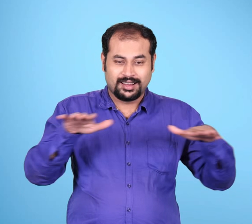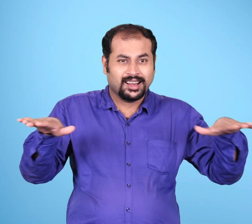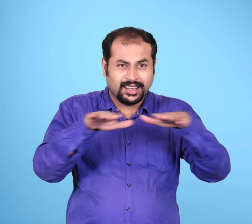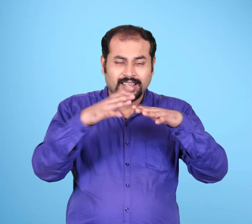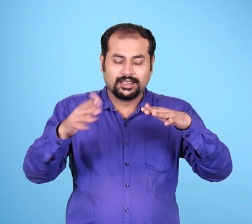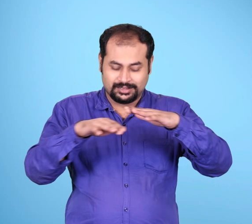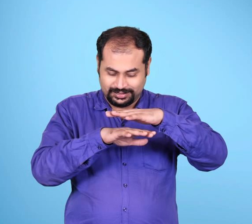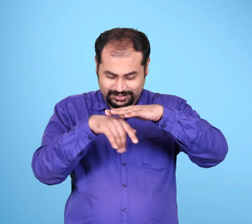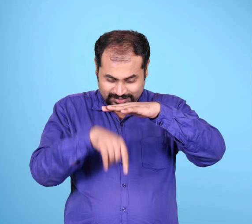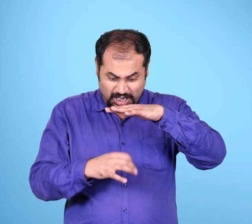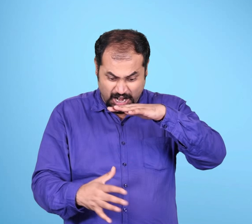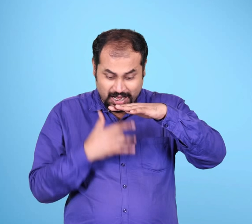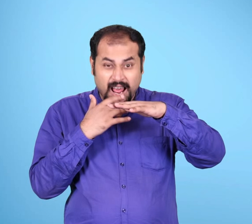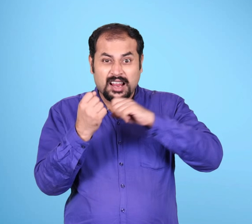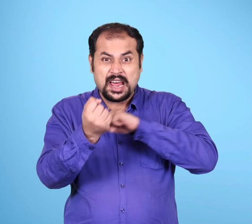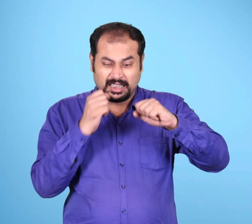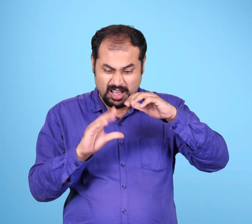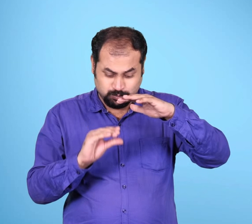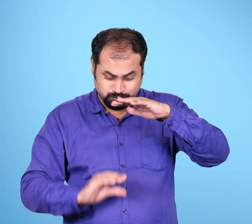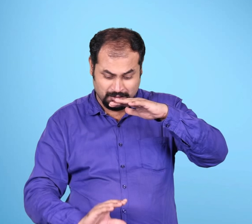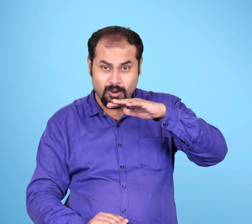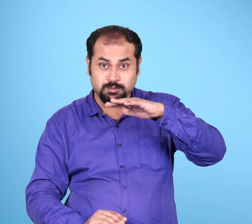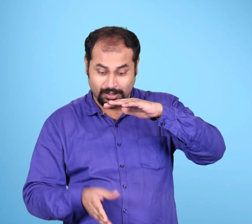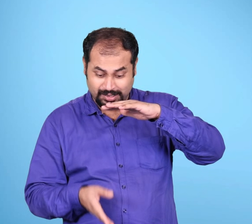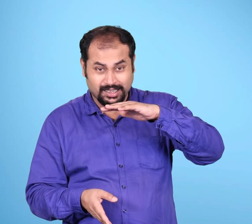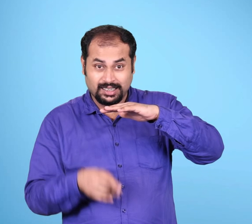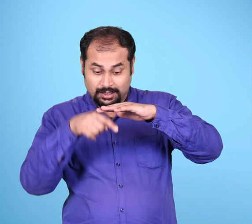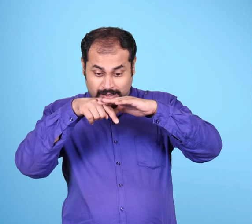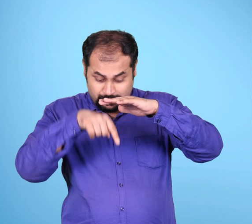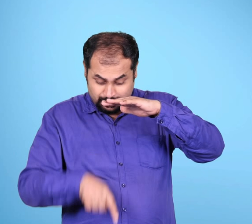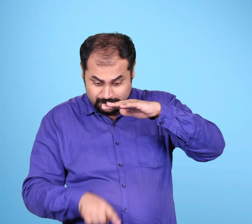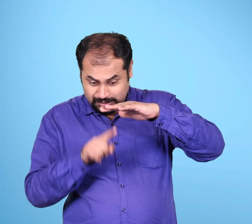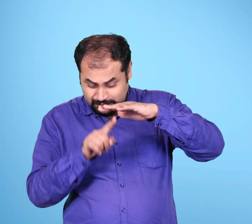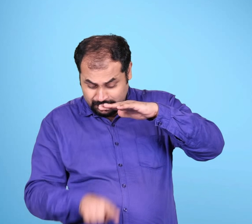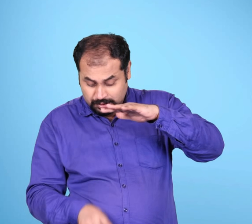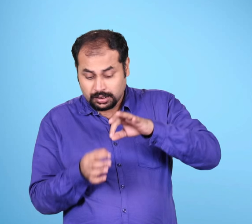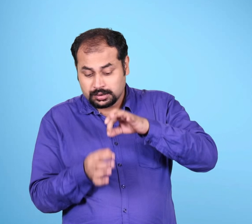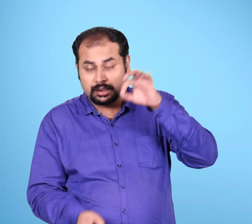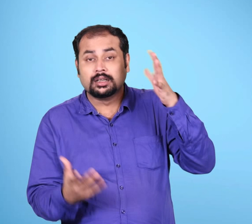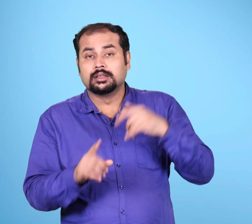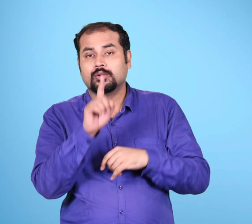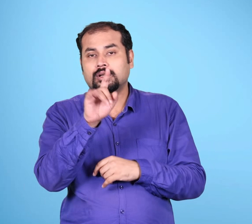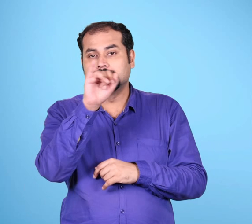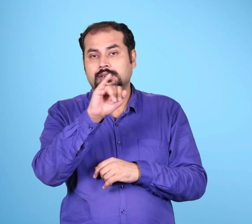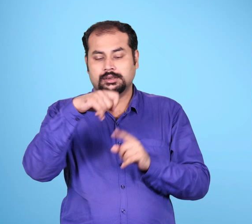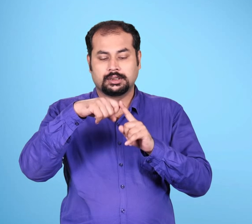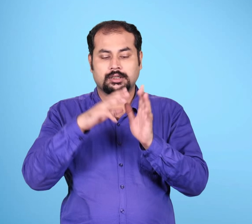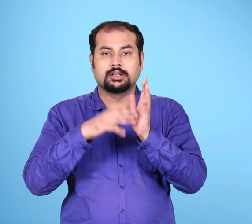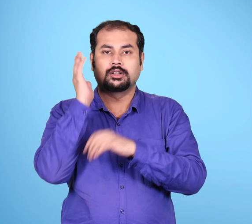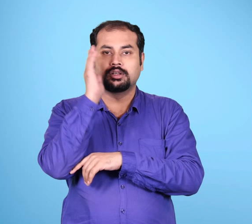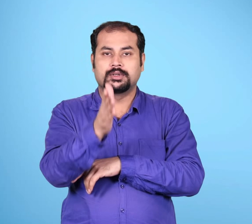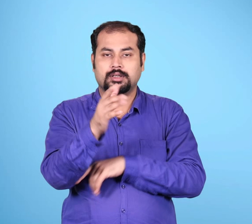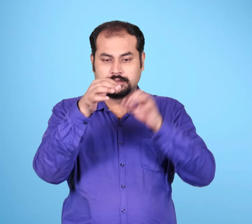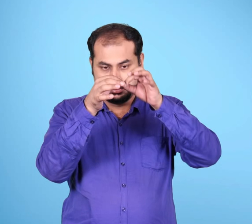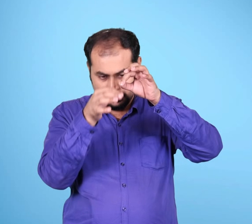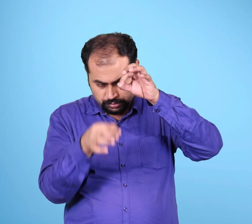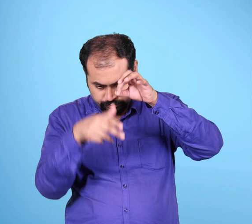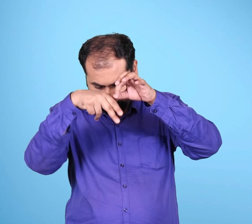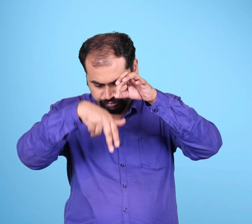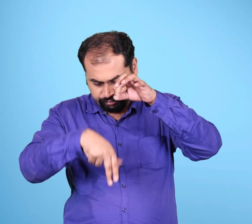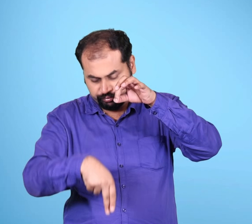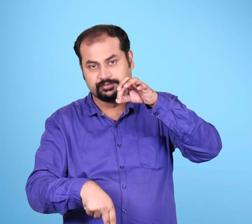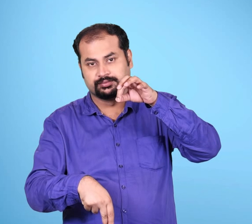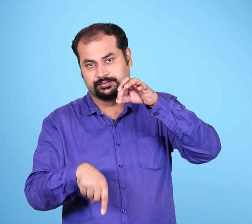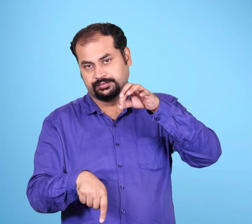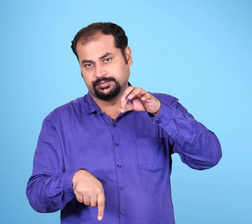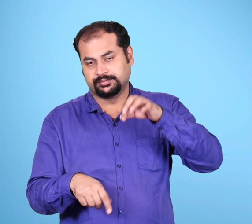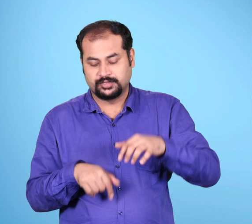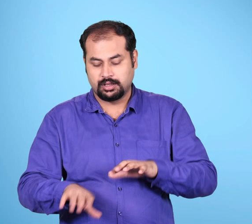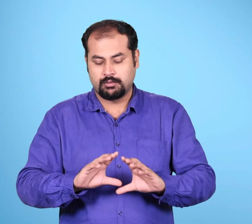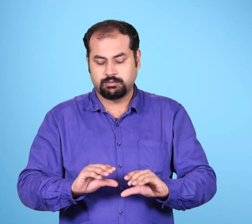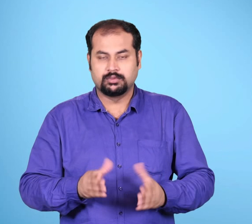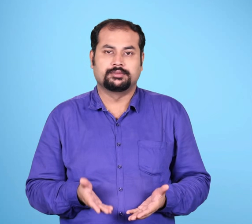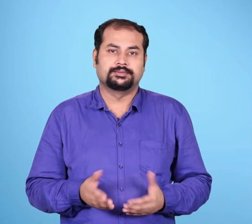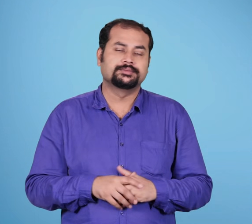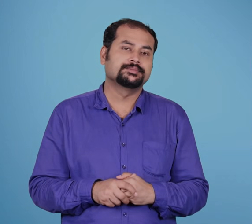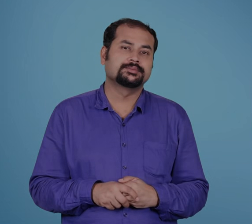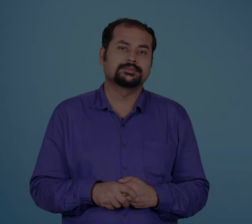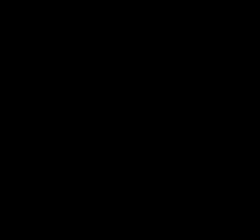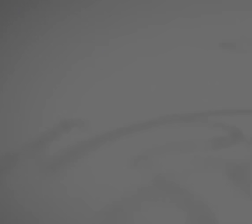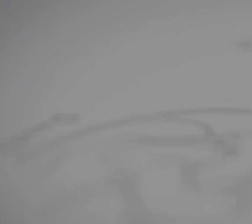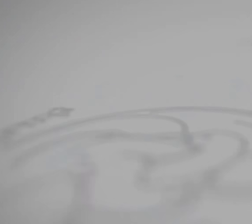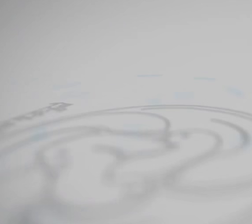of below 16 km, is called magma.